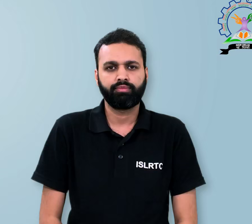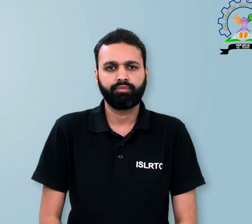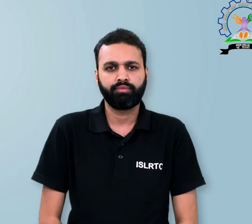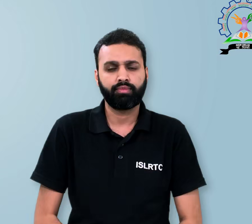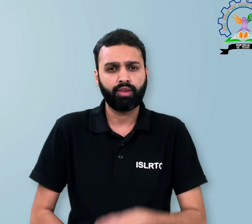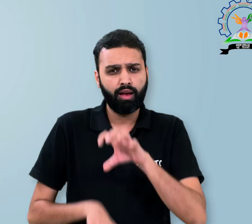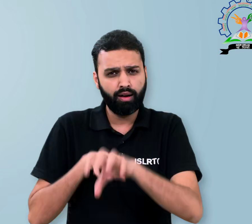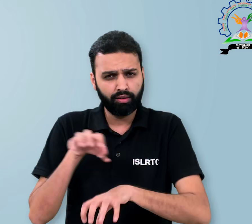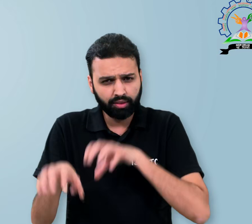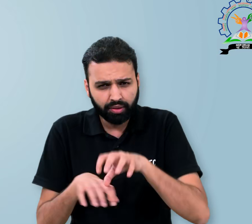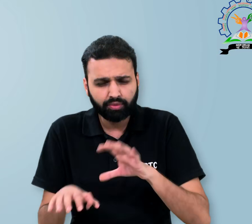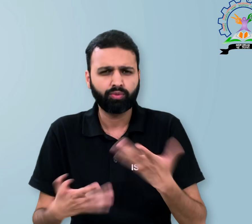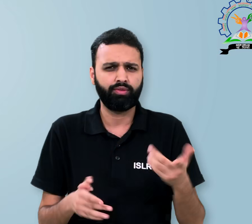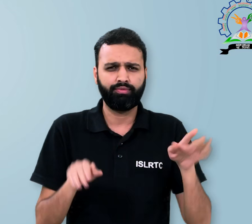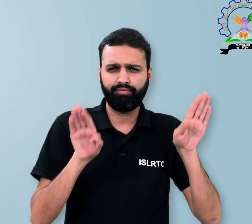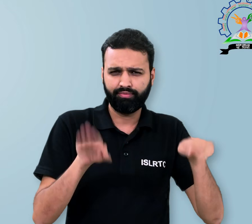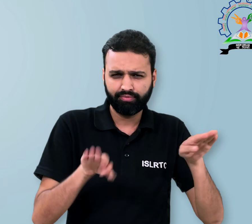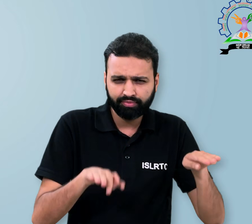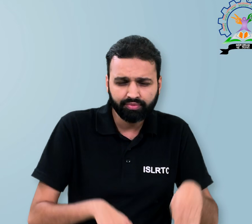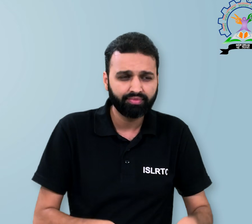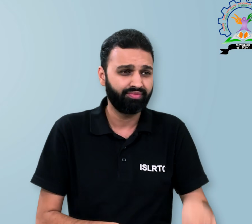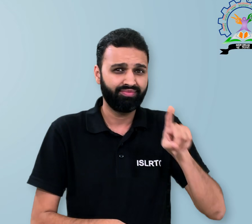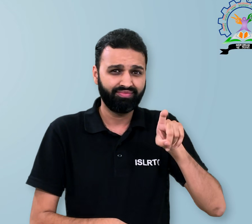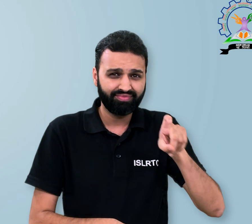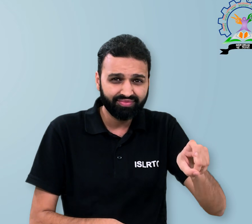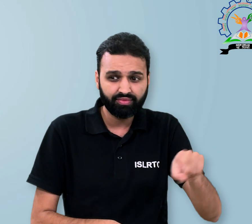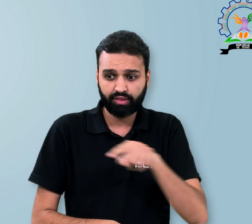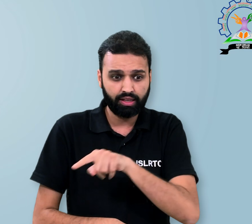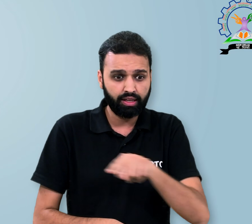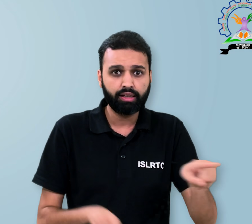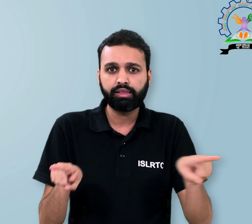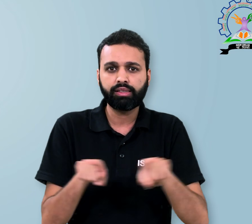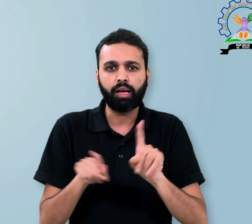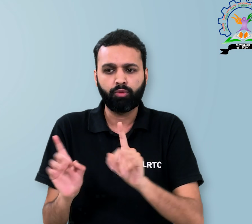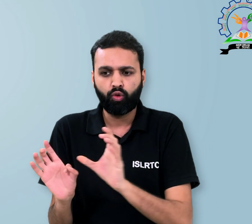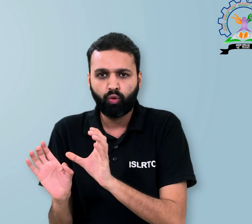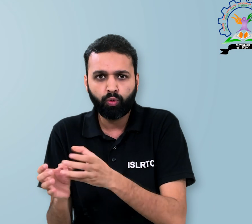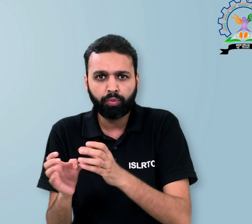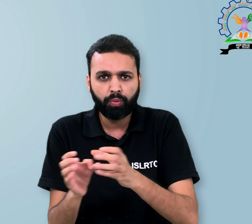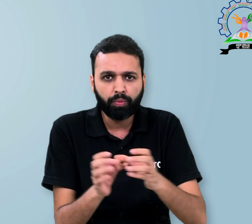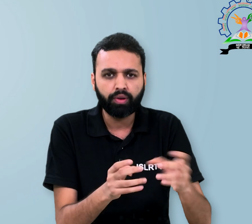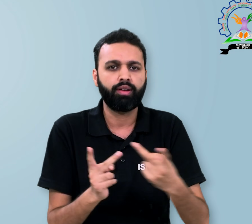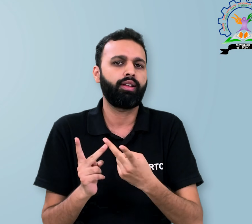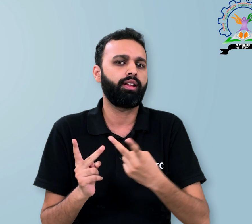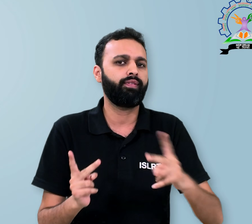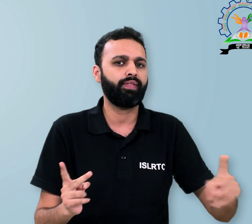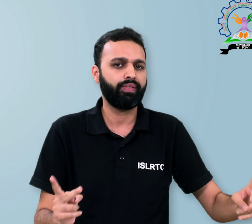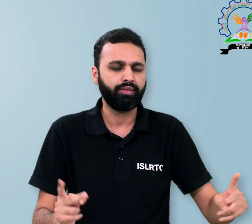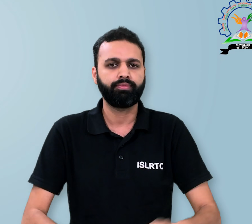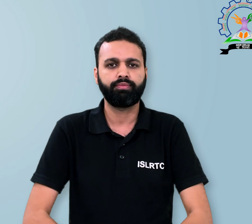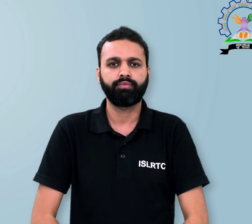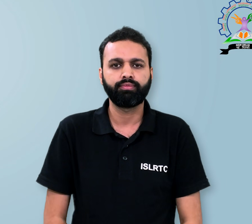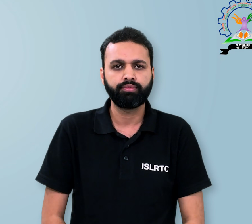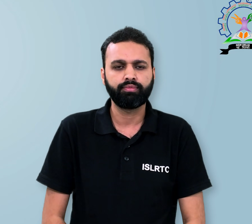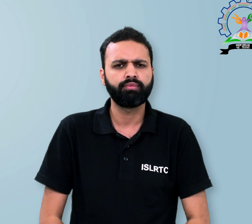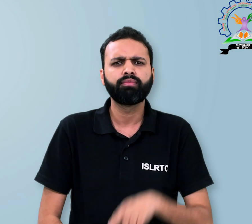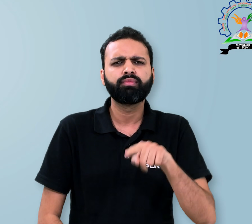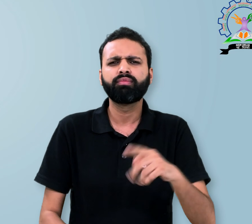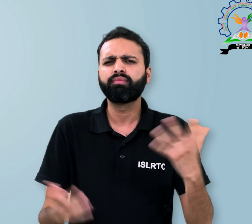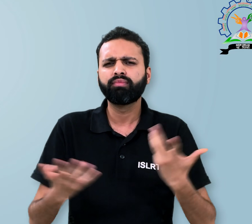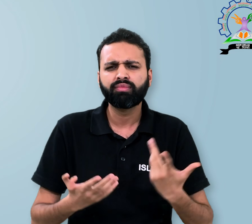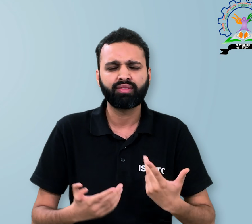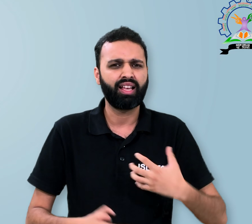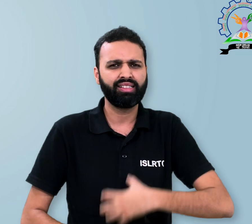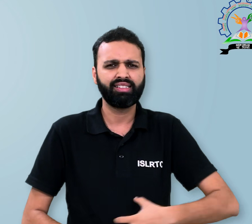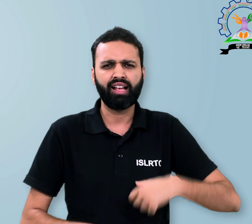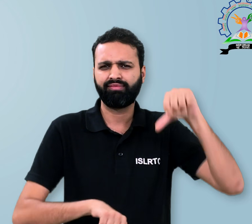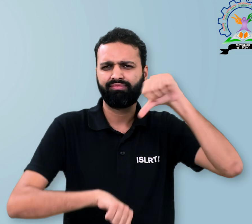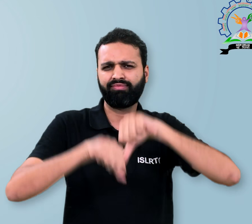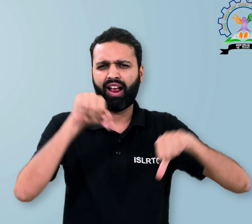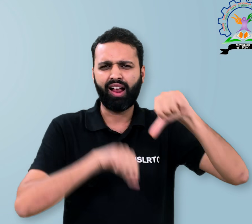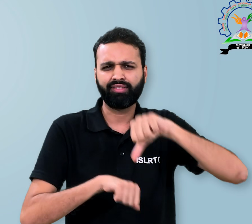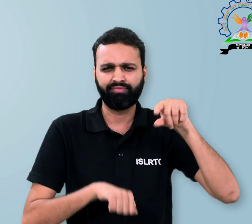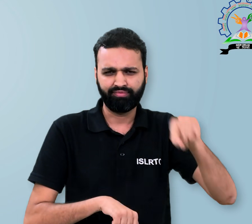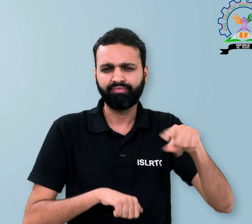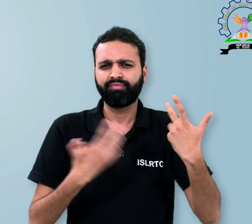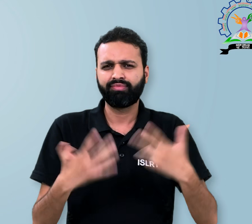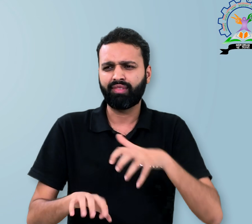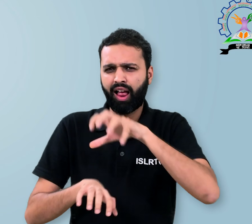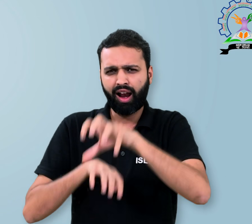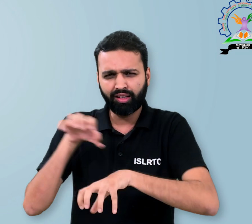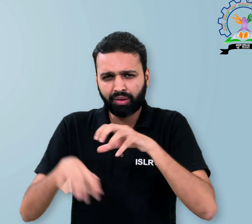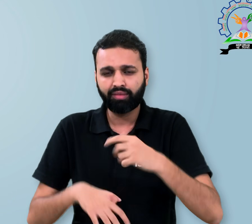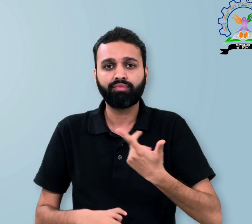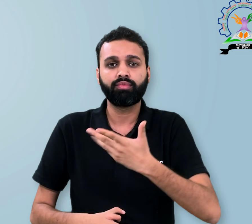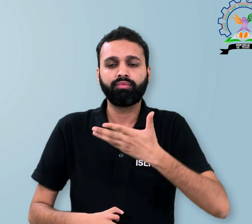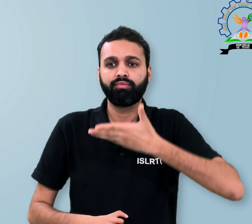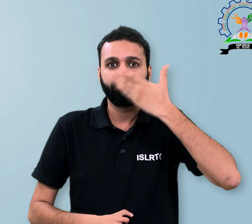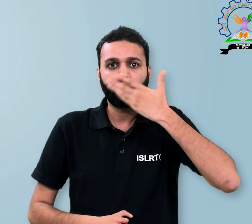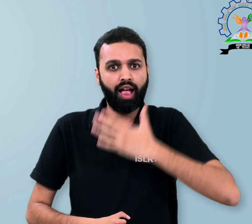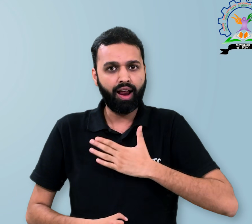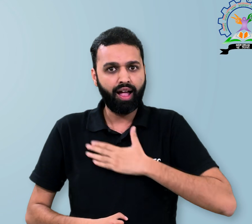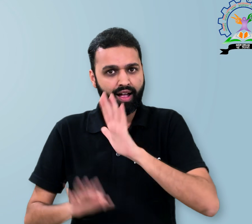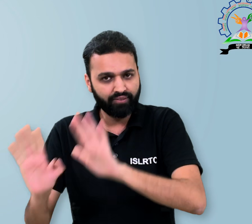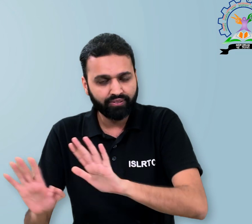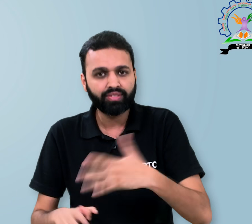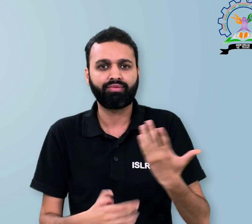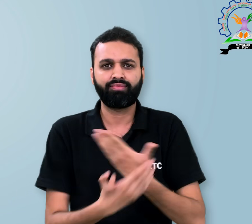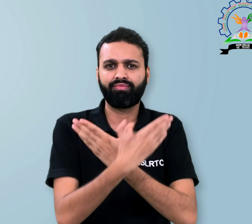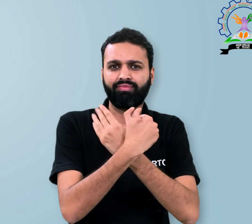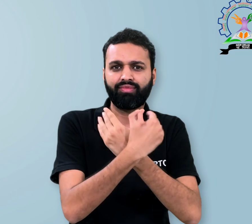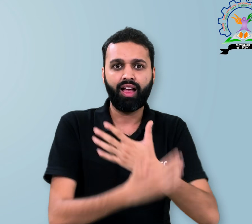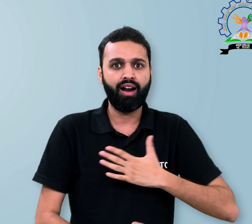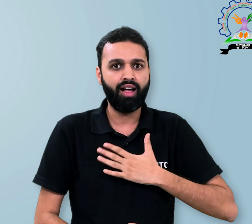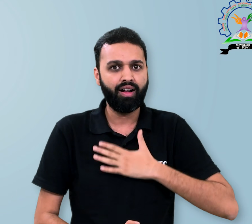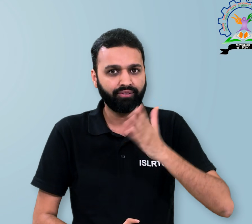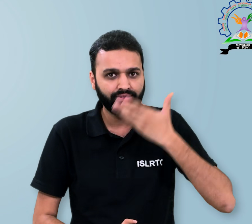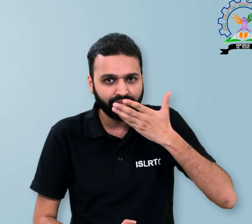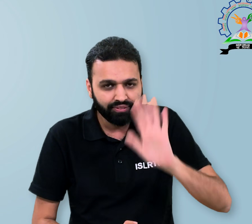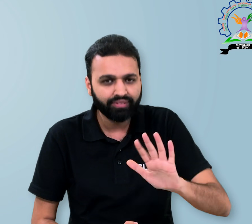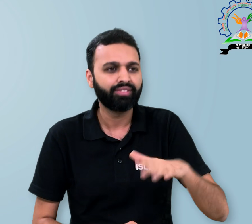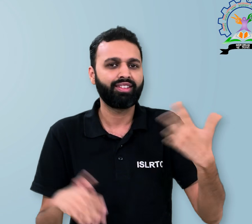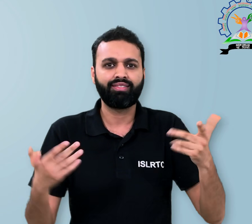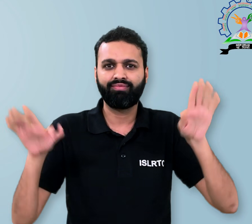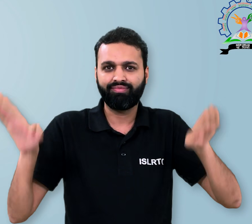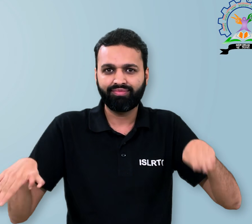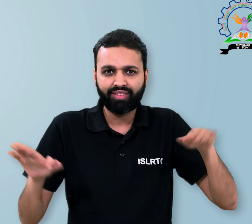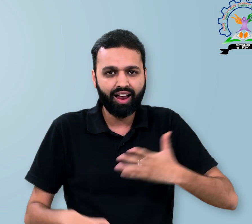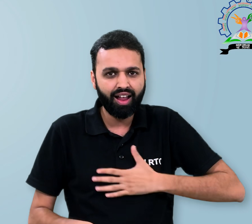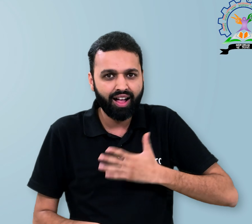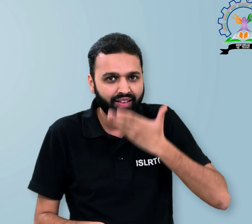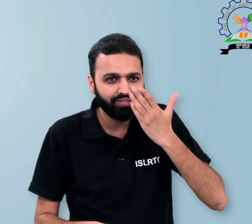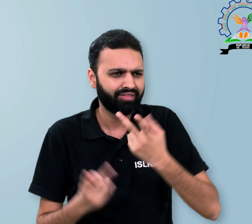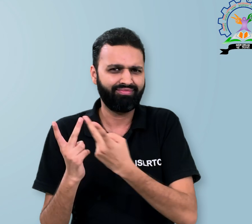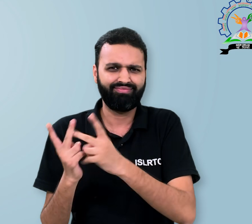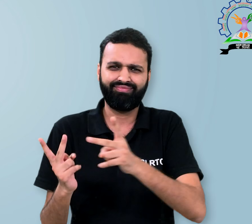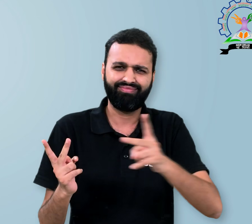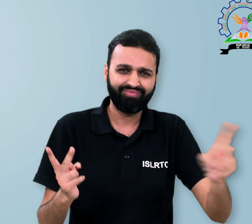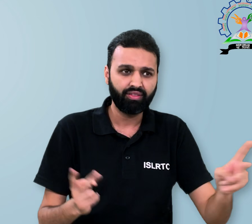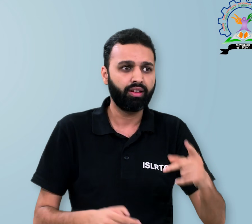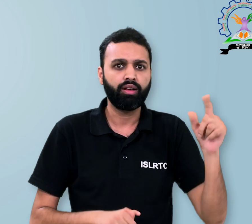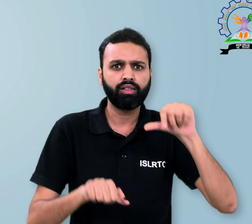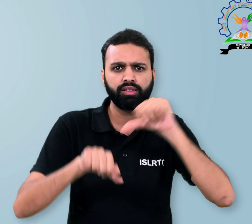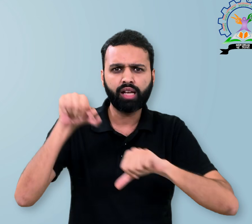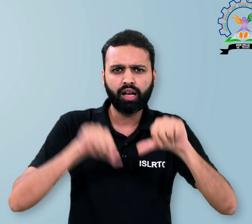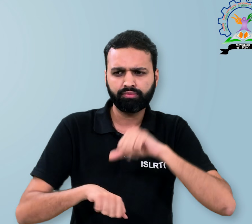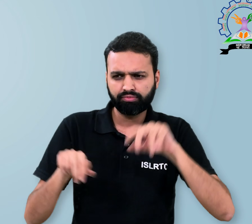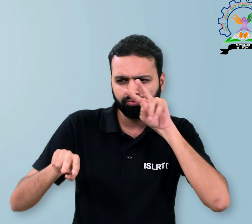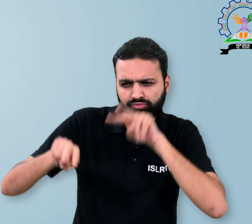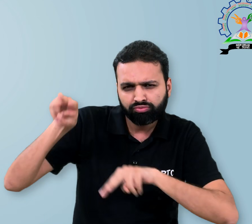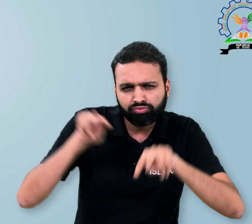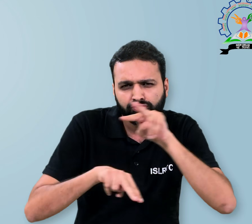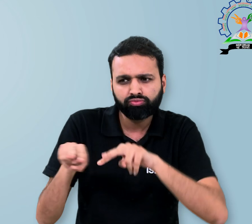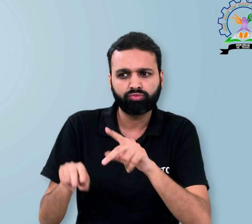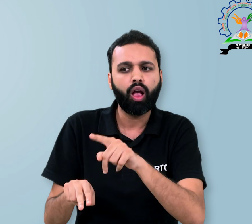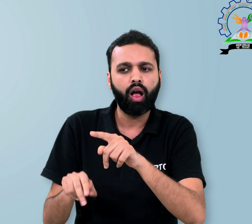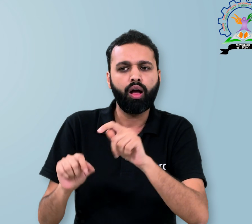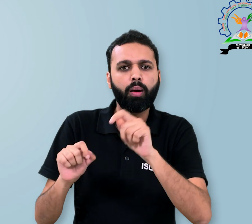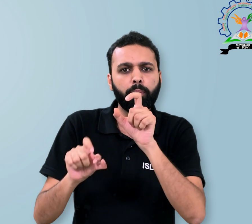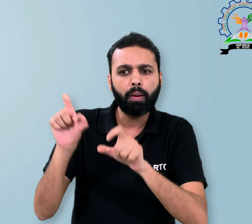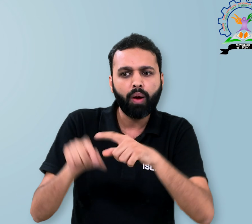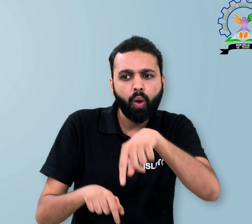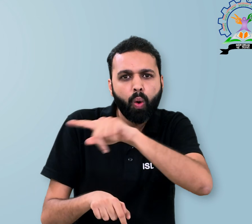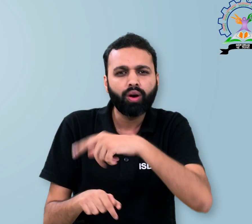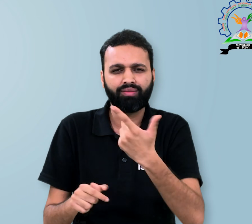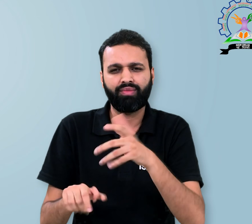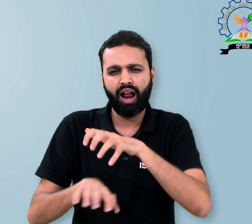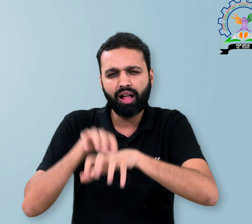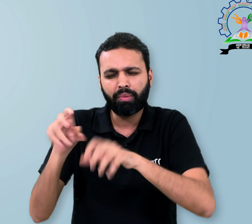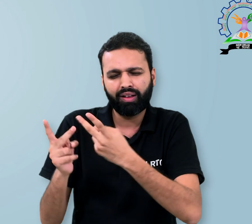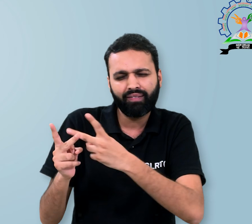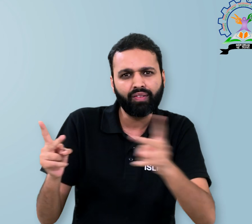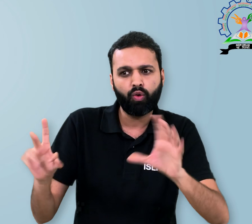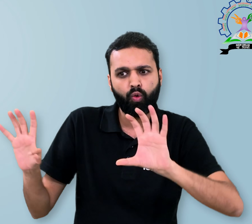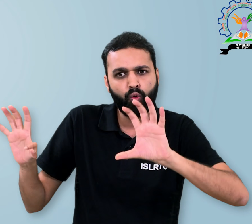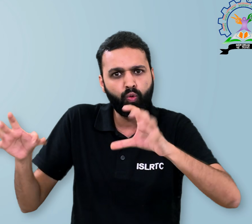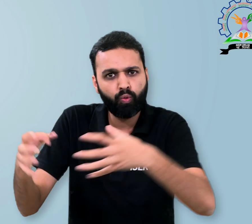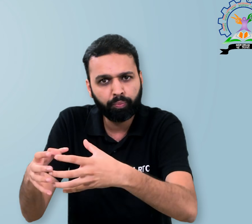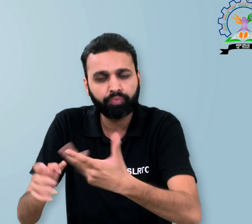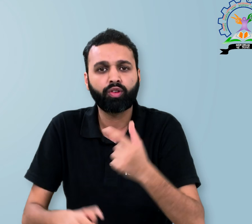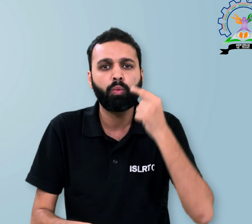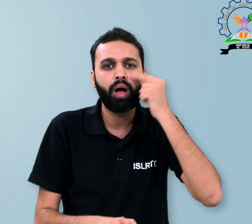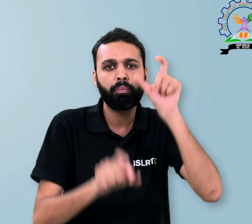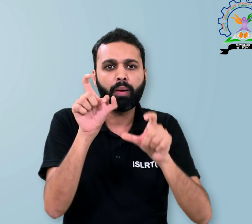Species A biological species is a group of organisms that can reproduce with one another in nature and produce fertile offspring.